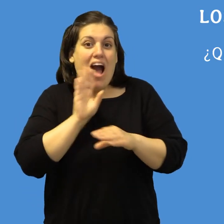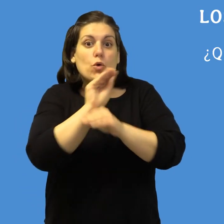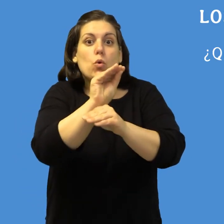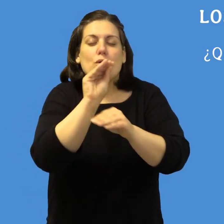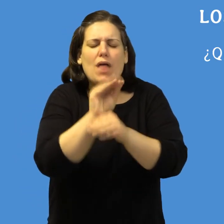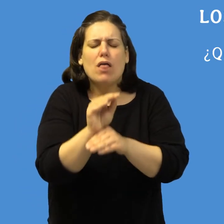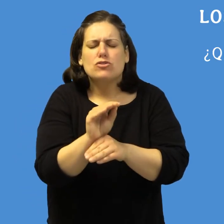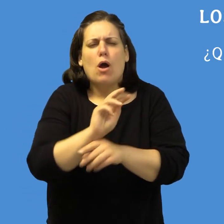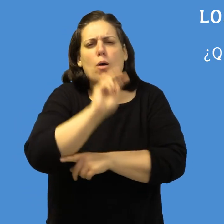cuidar